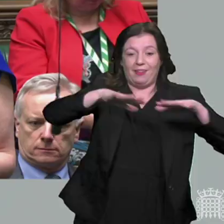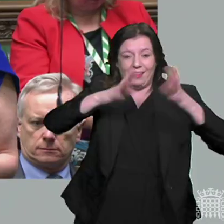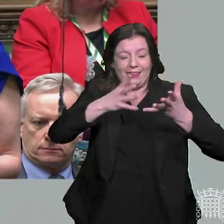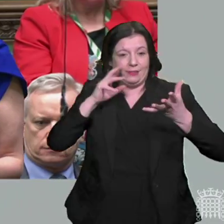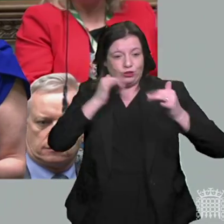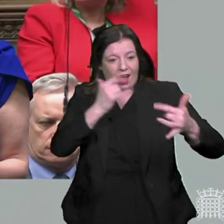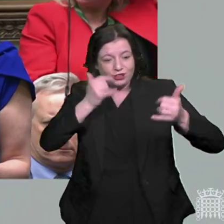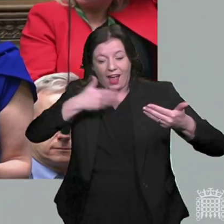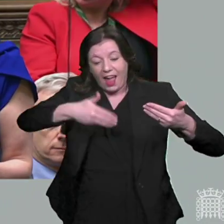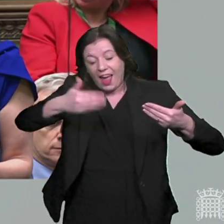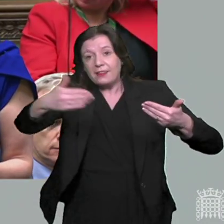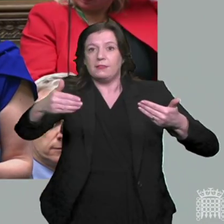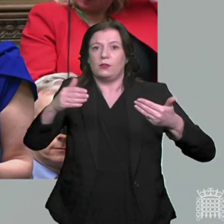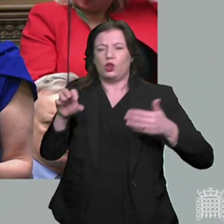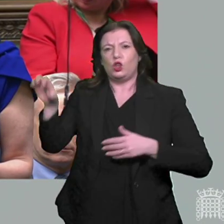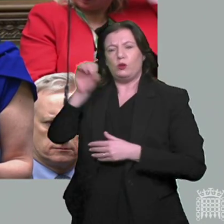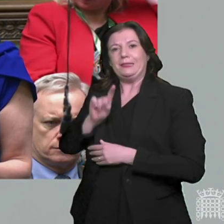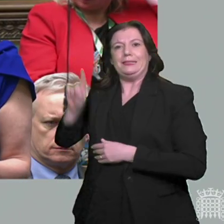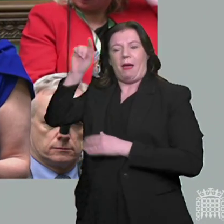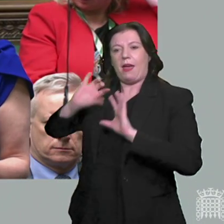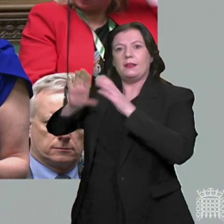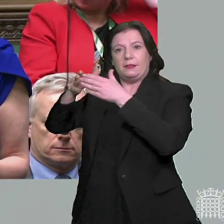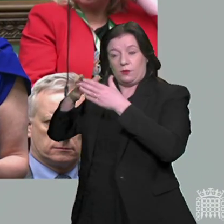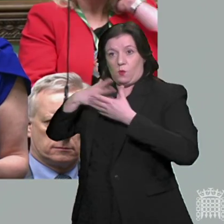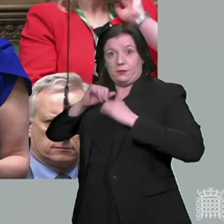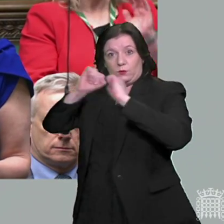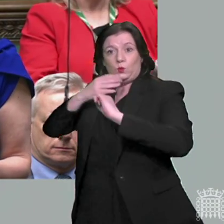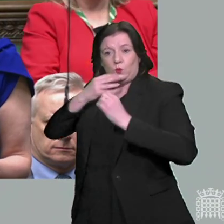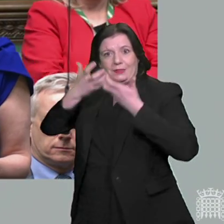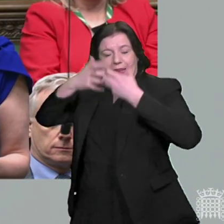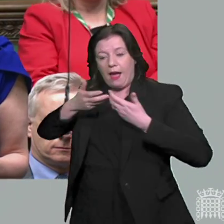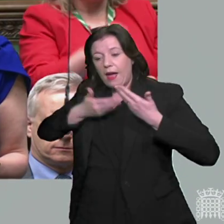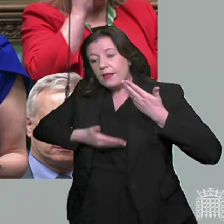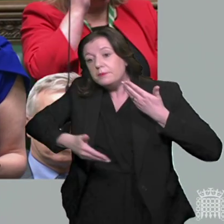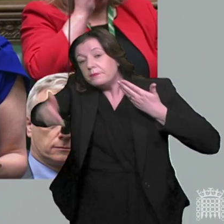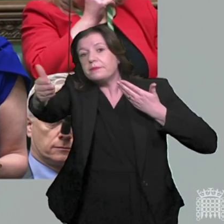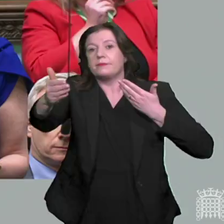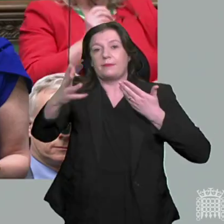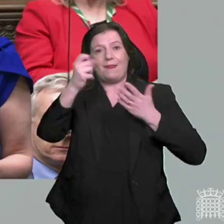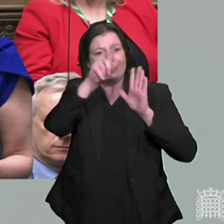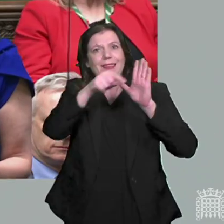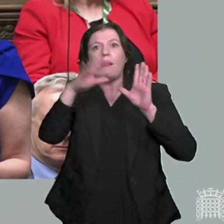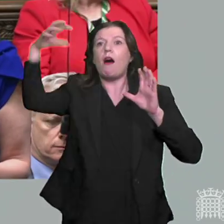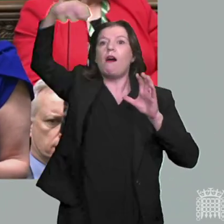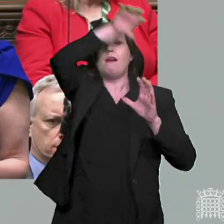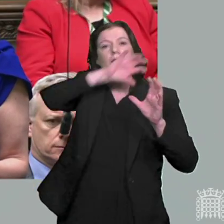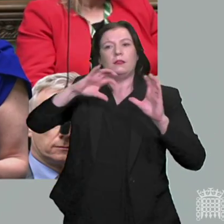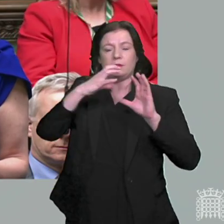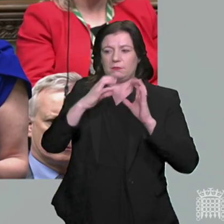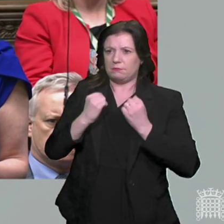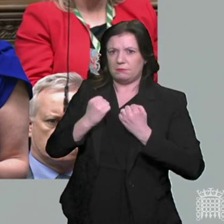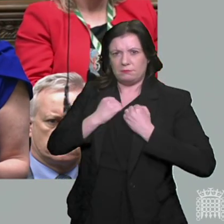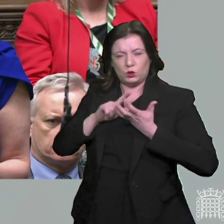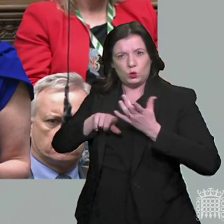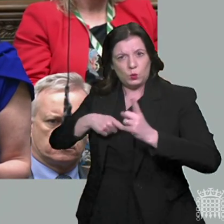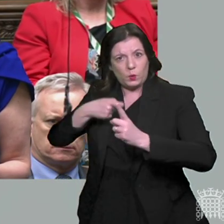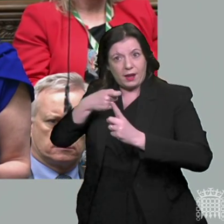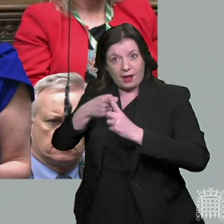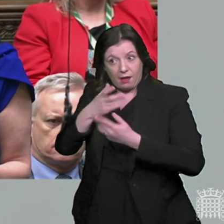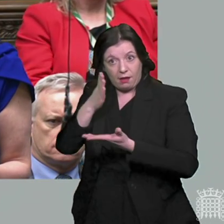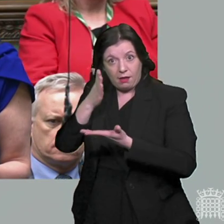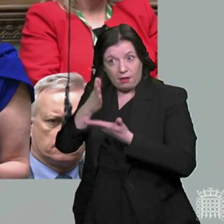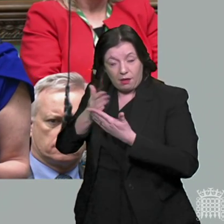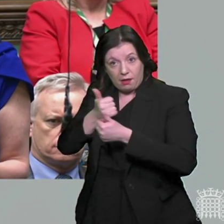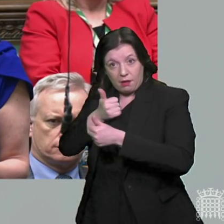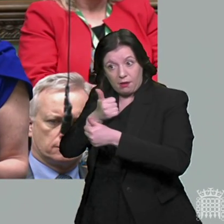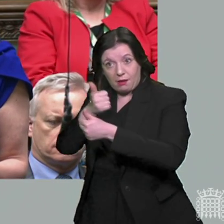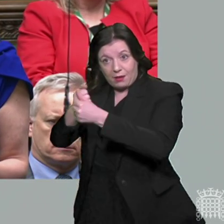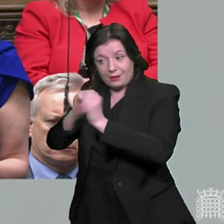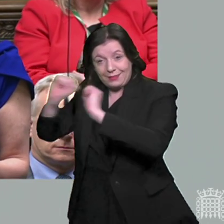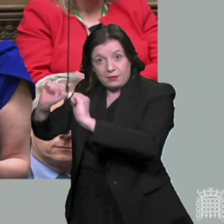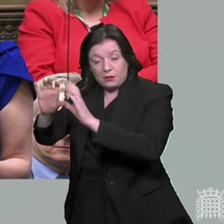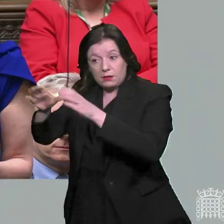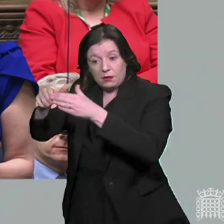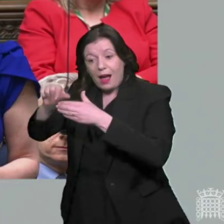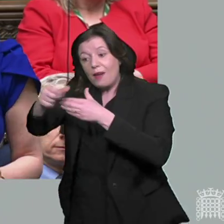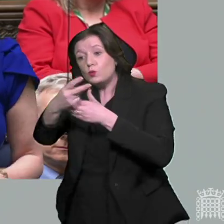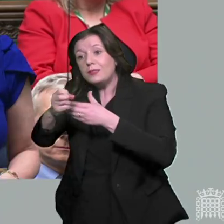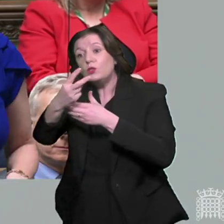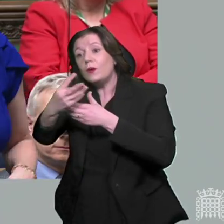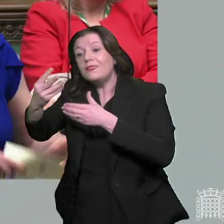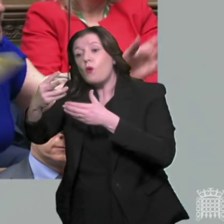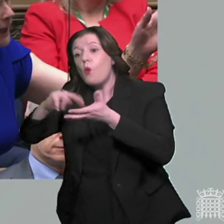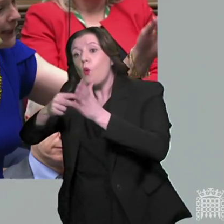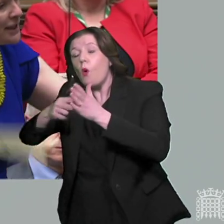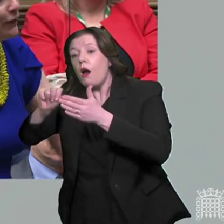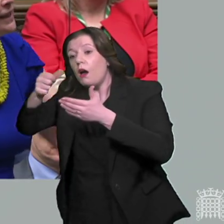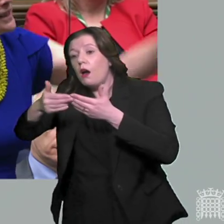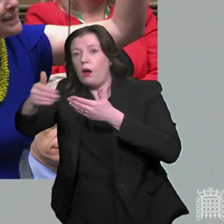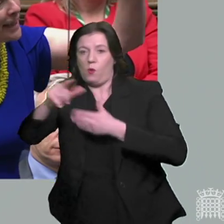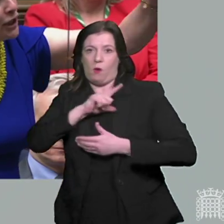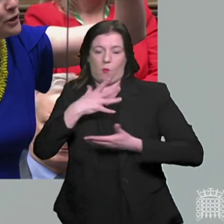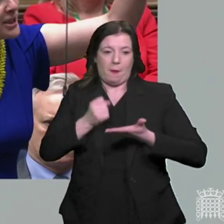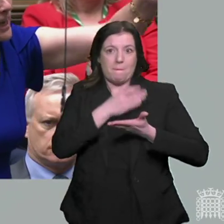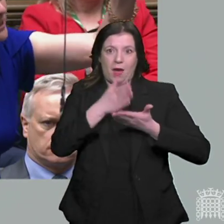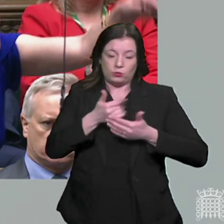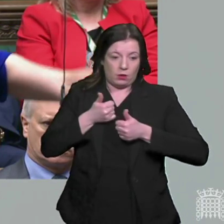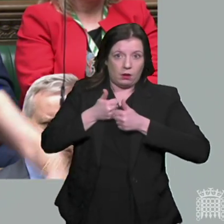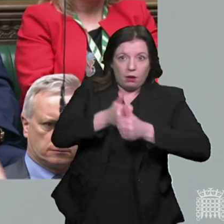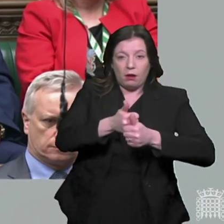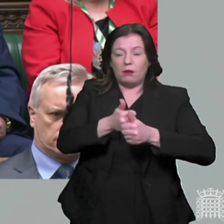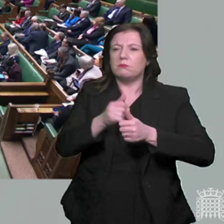The European Space Agency wants to continue to use e2v tech for the next generation of Copernicus satellites, so will the UK continue to participate in Copernicus post-2024 so that companies like e2v can continue to sell to—